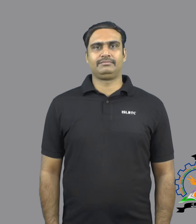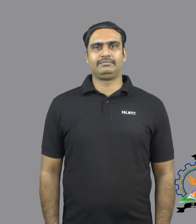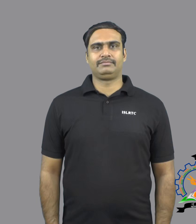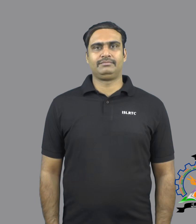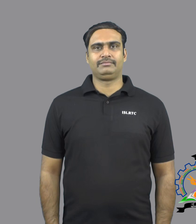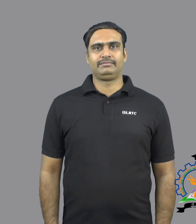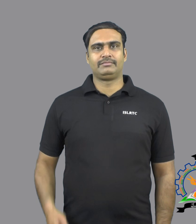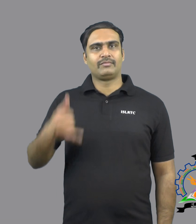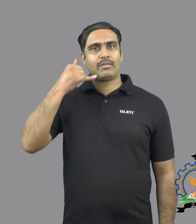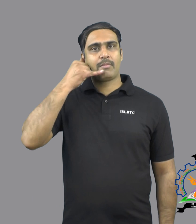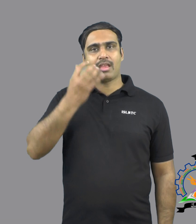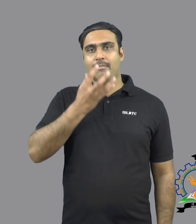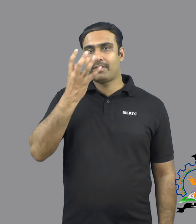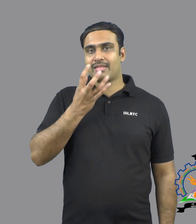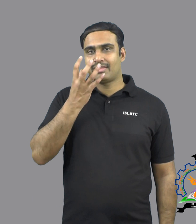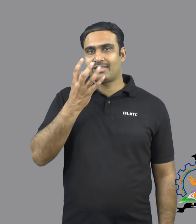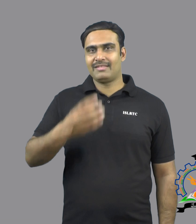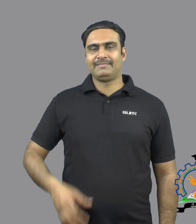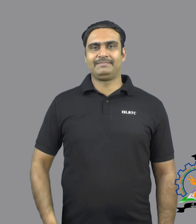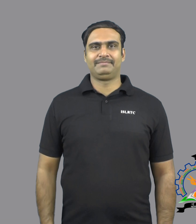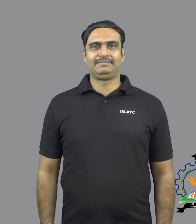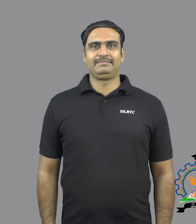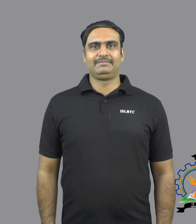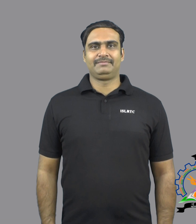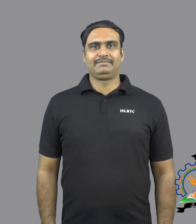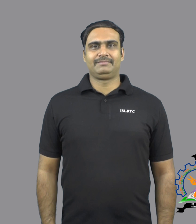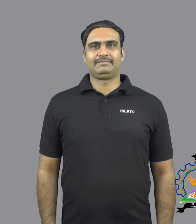Iphone